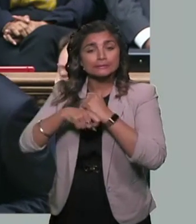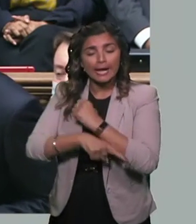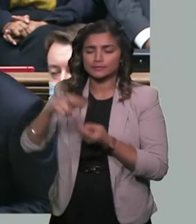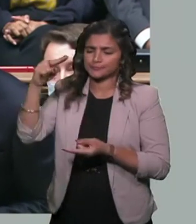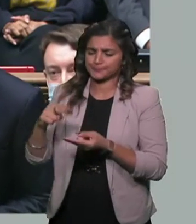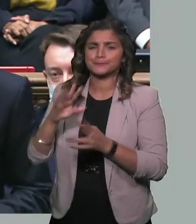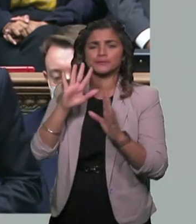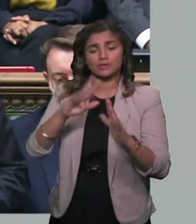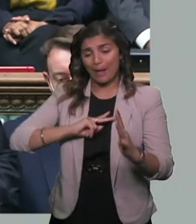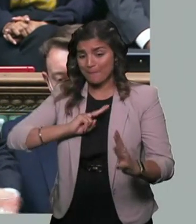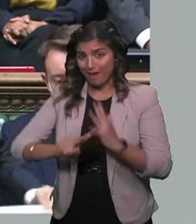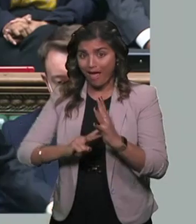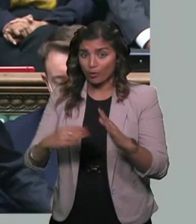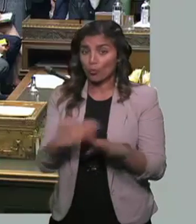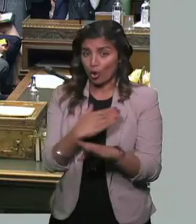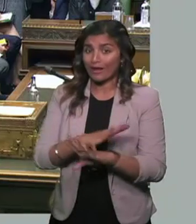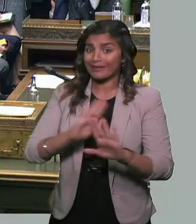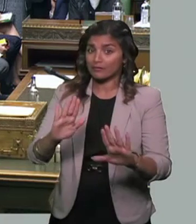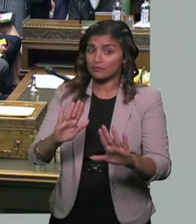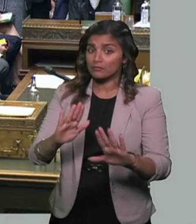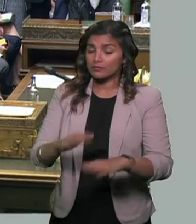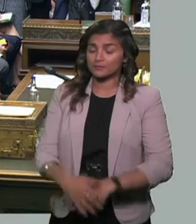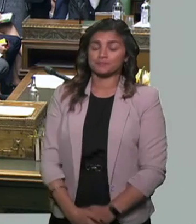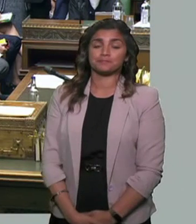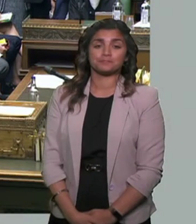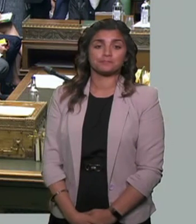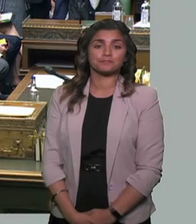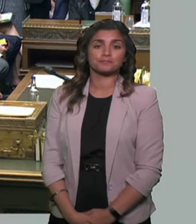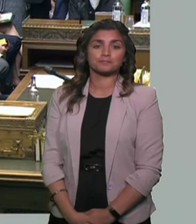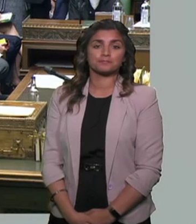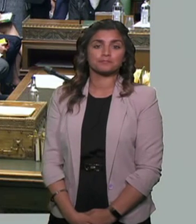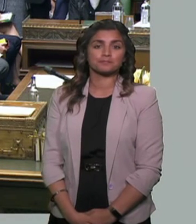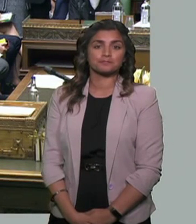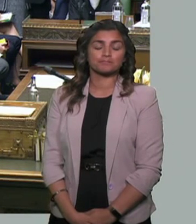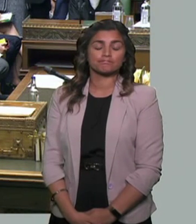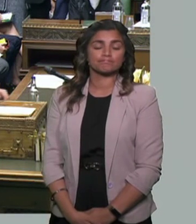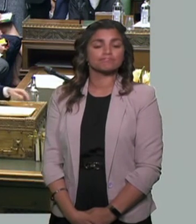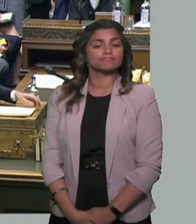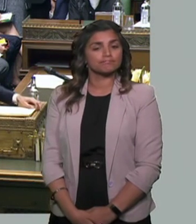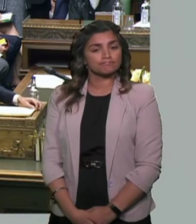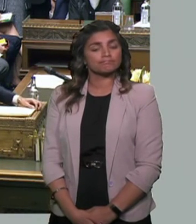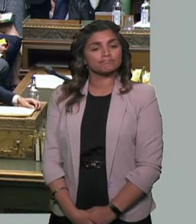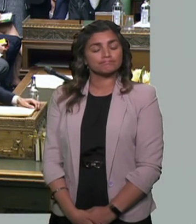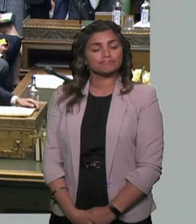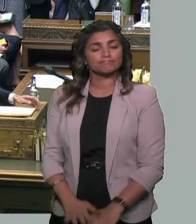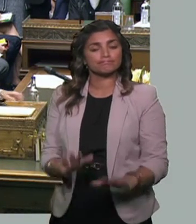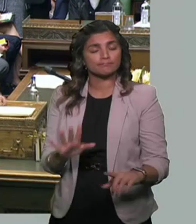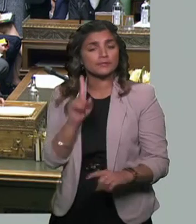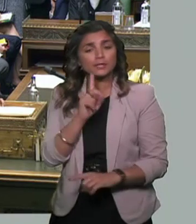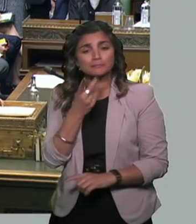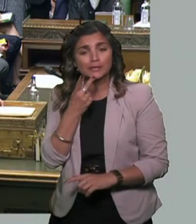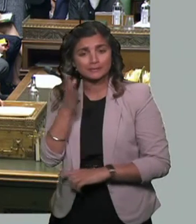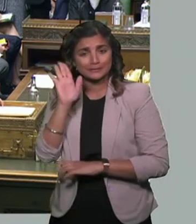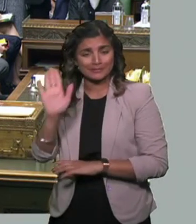Let there be no doubt: our plan is working.